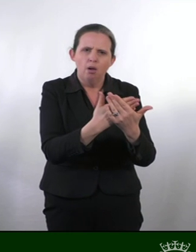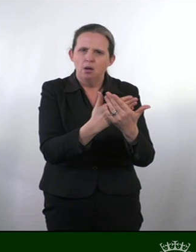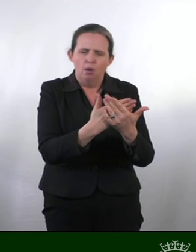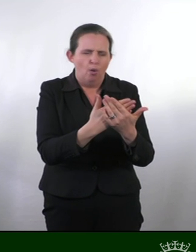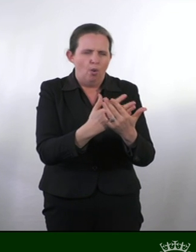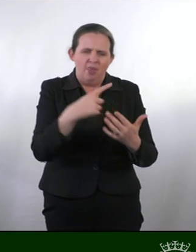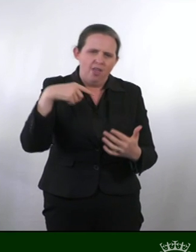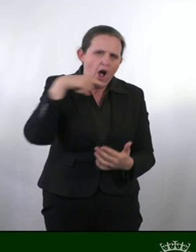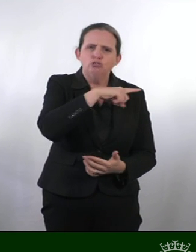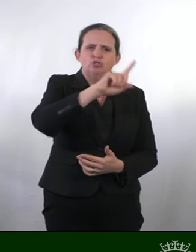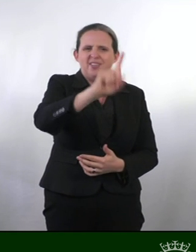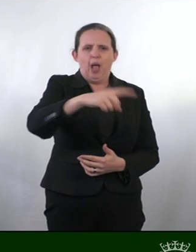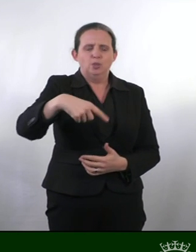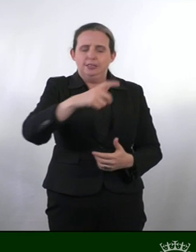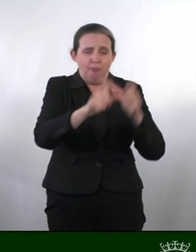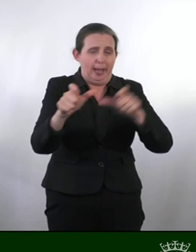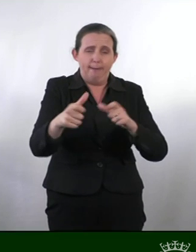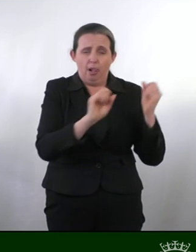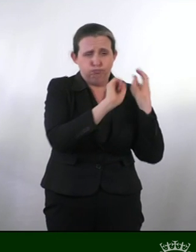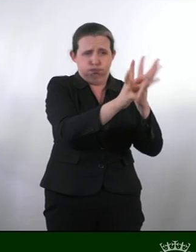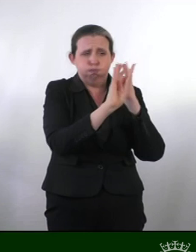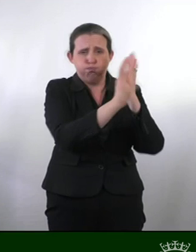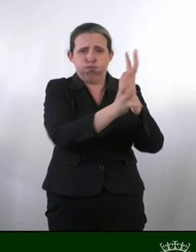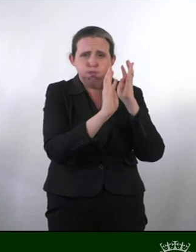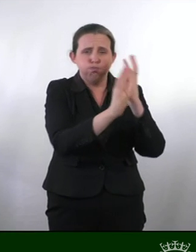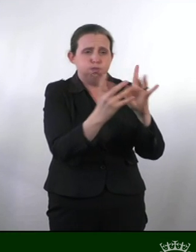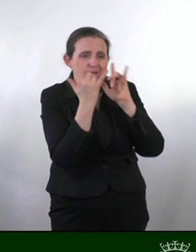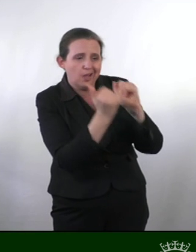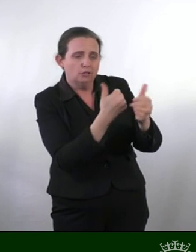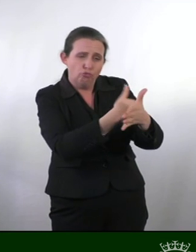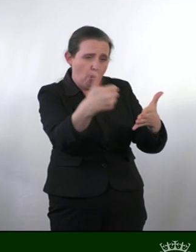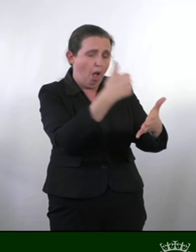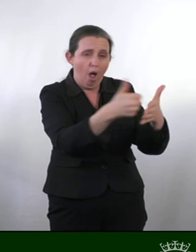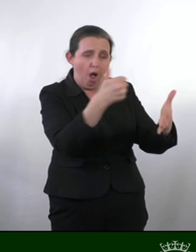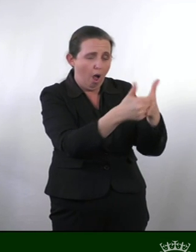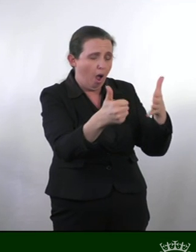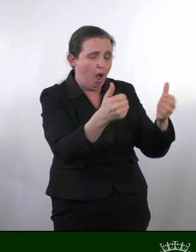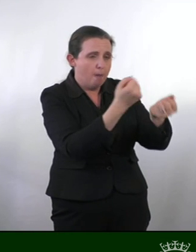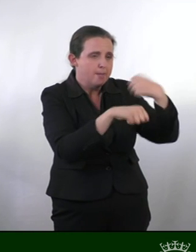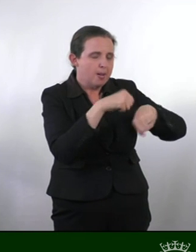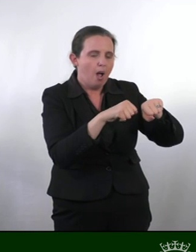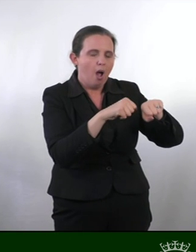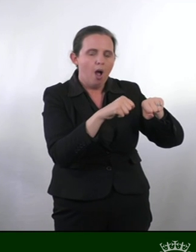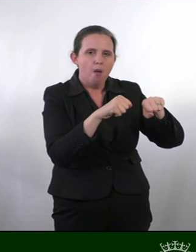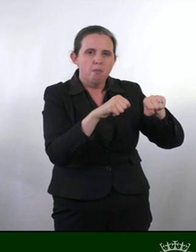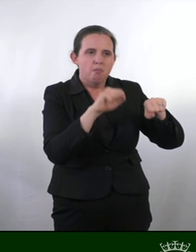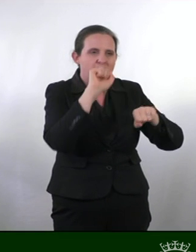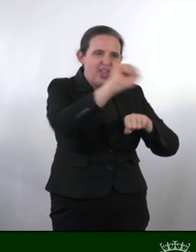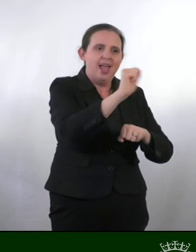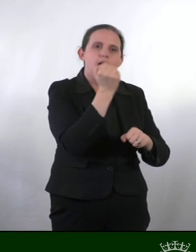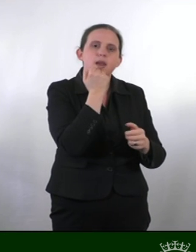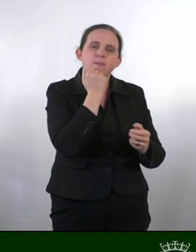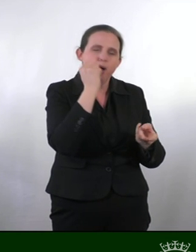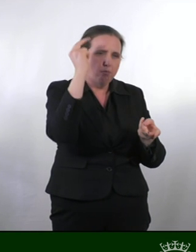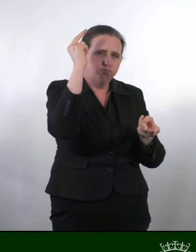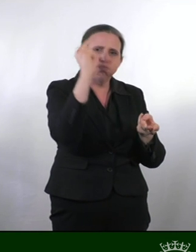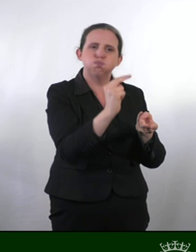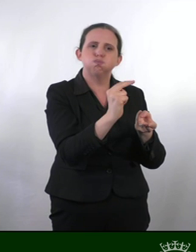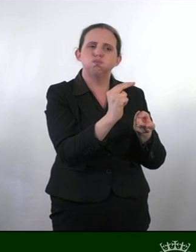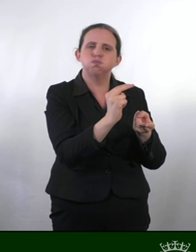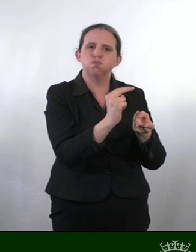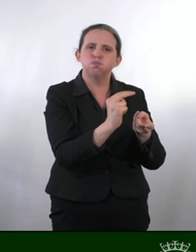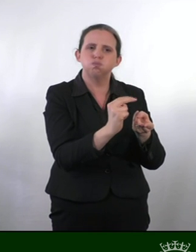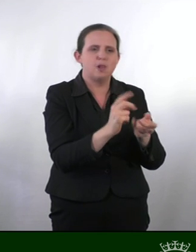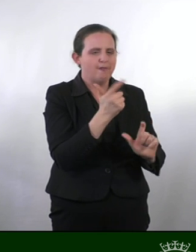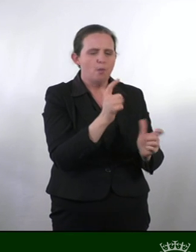Hundreds of thousands of people in Liverpool have been tested and that seems to have helped to drive the virus down in Liverpool.